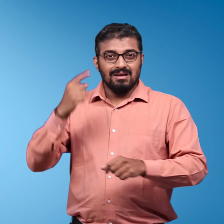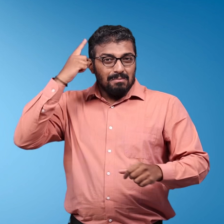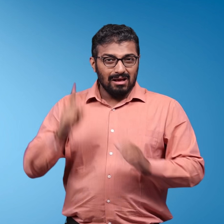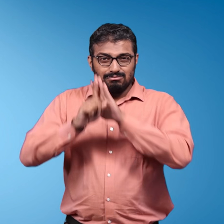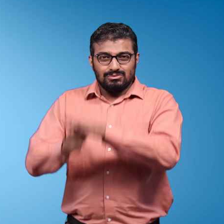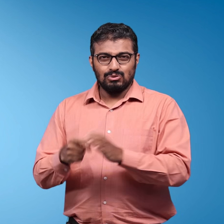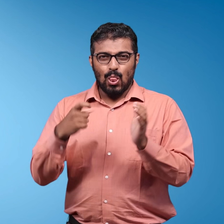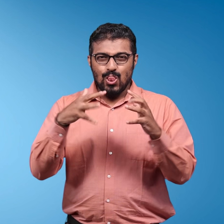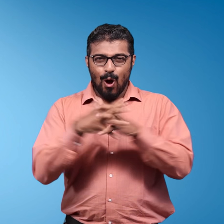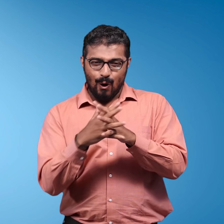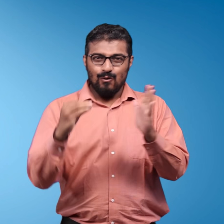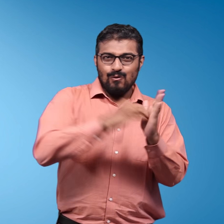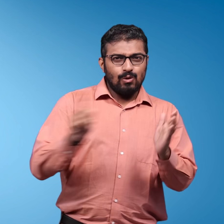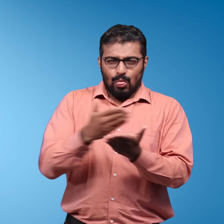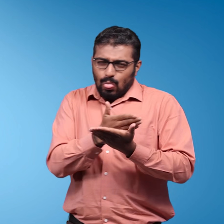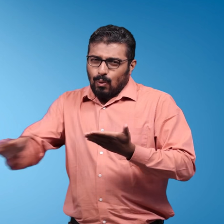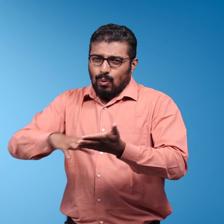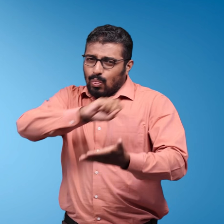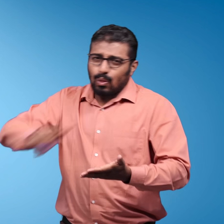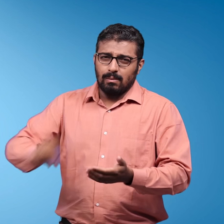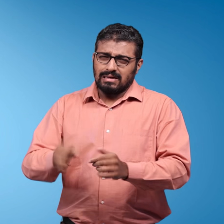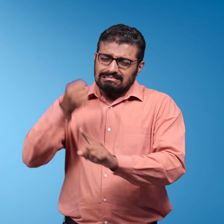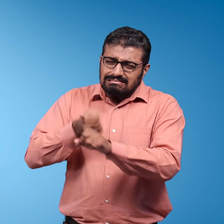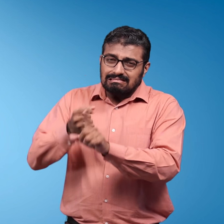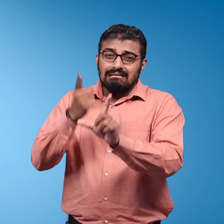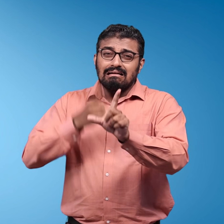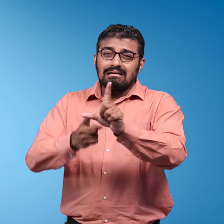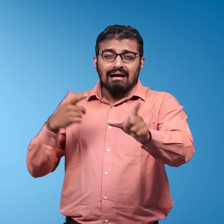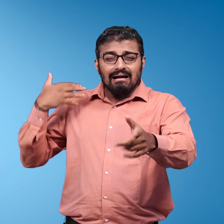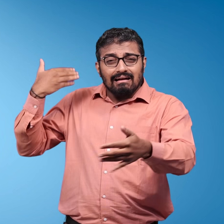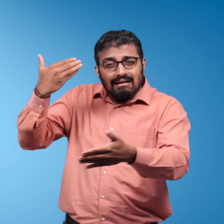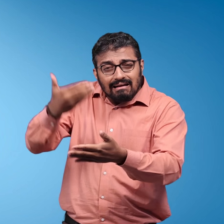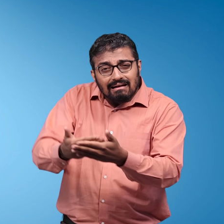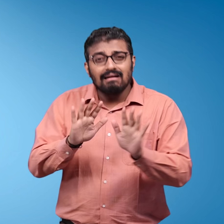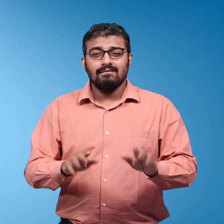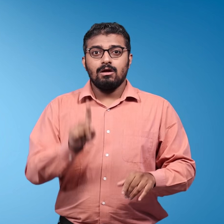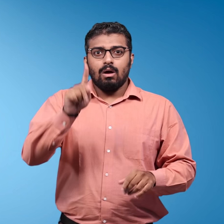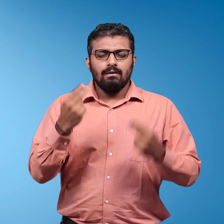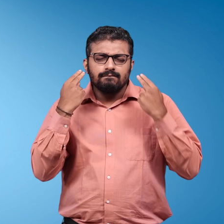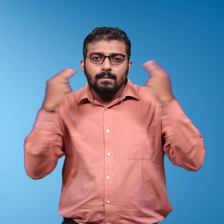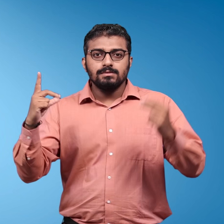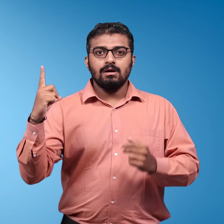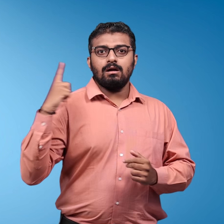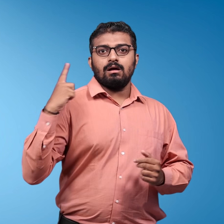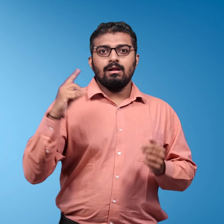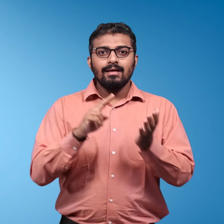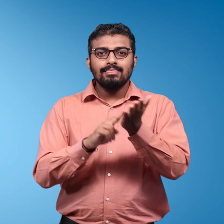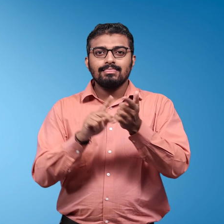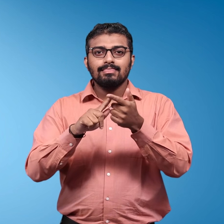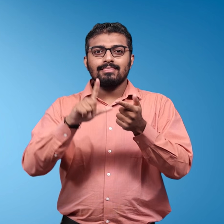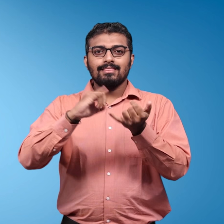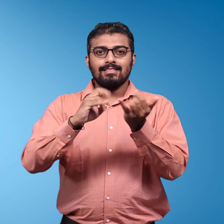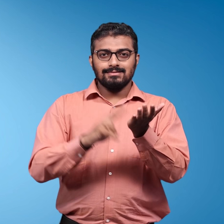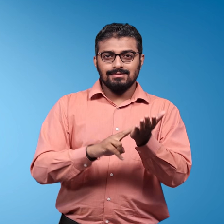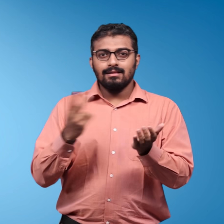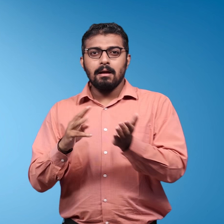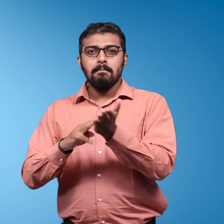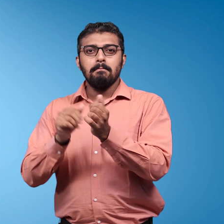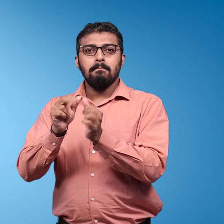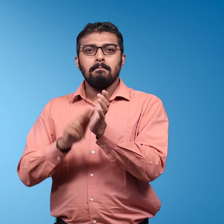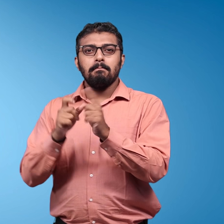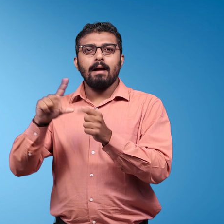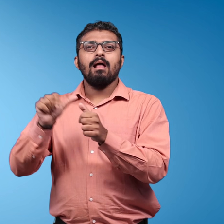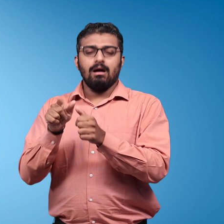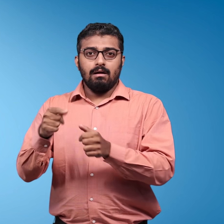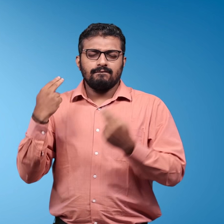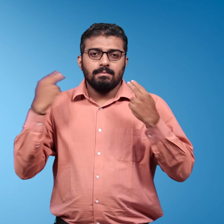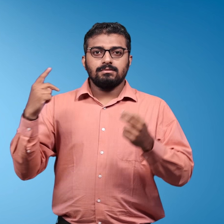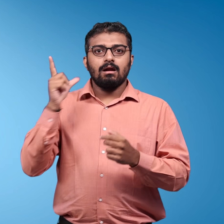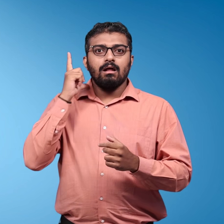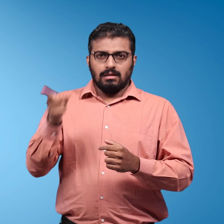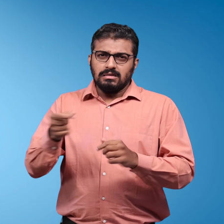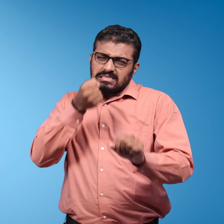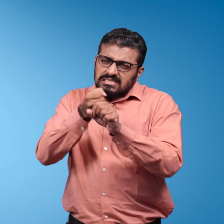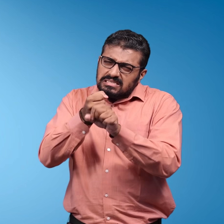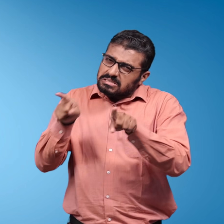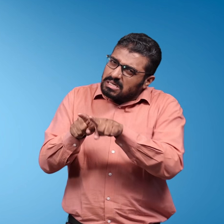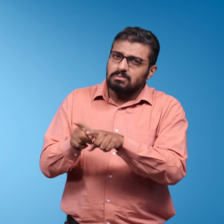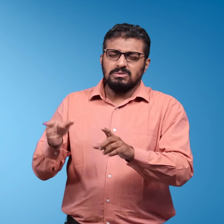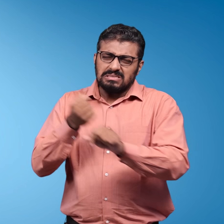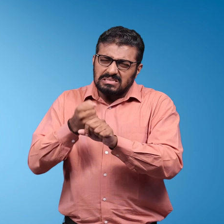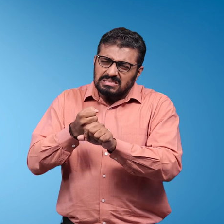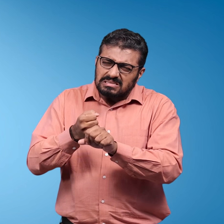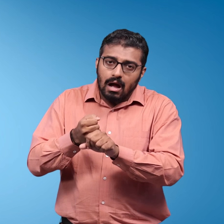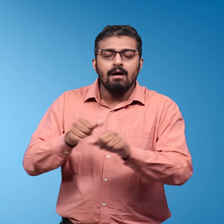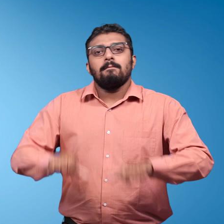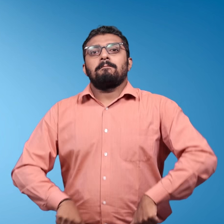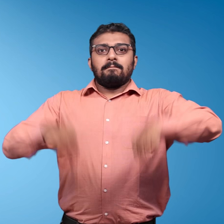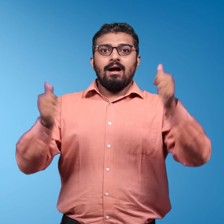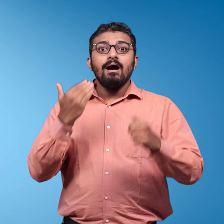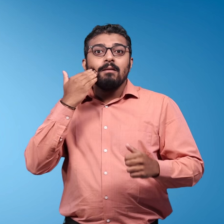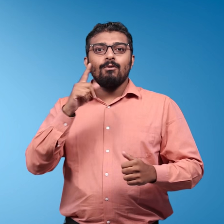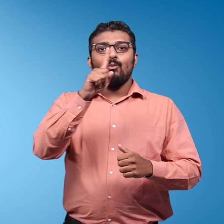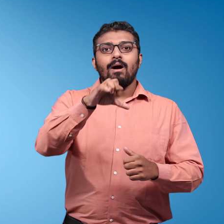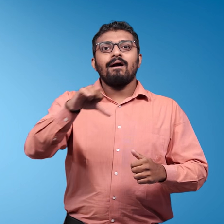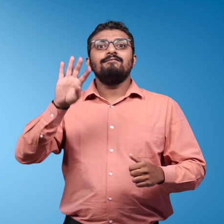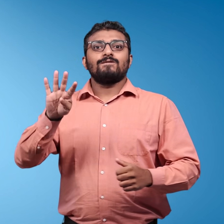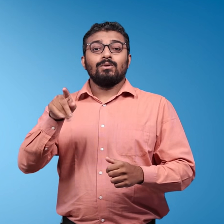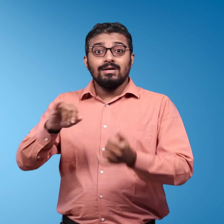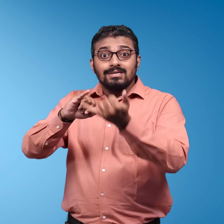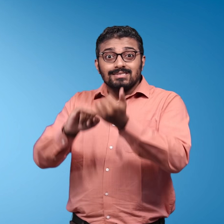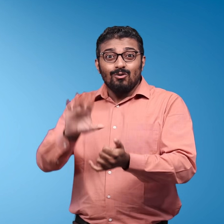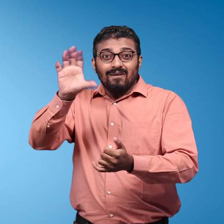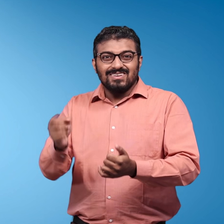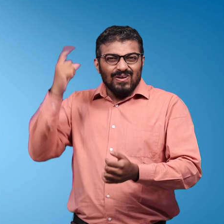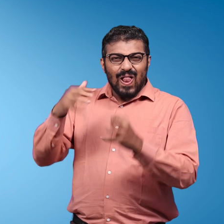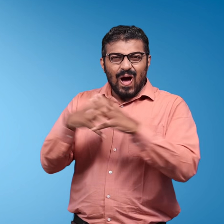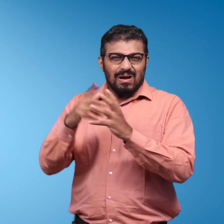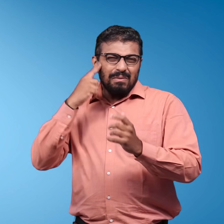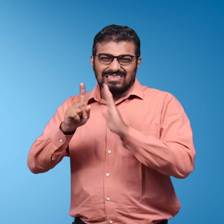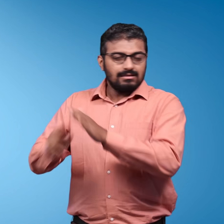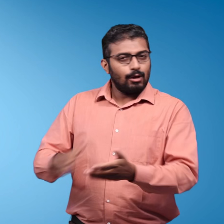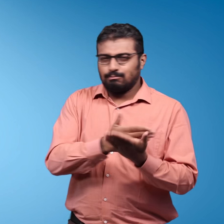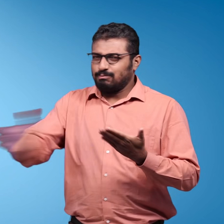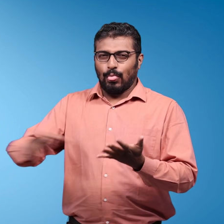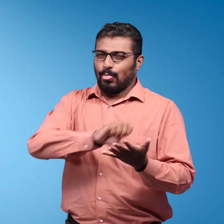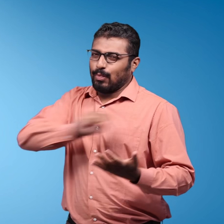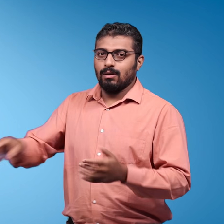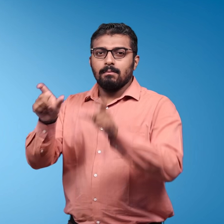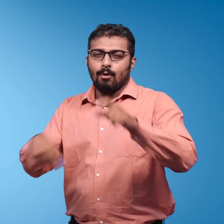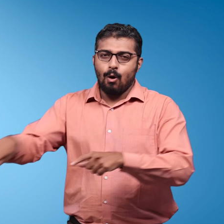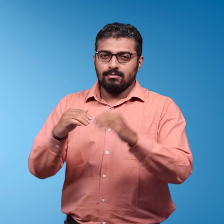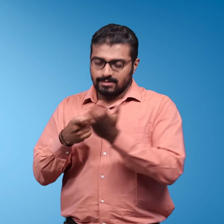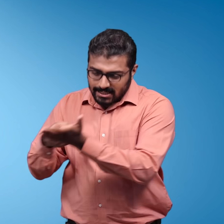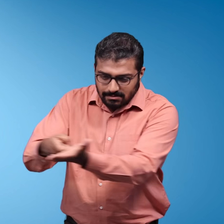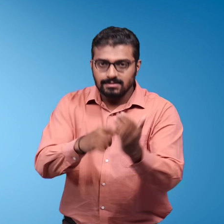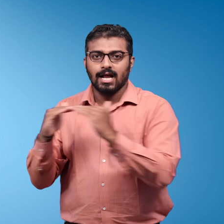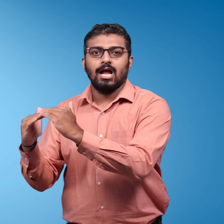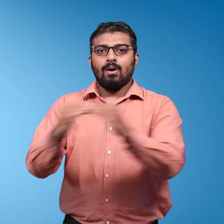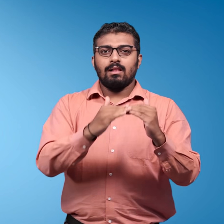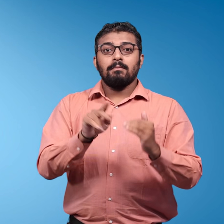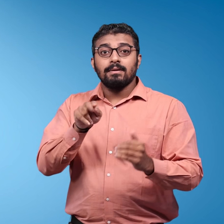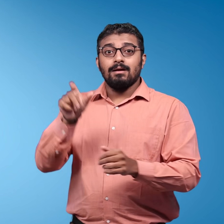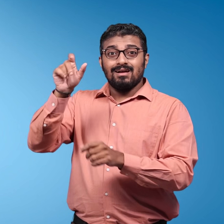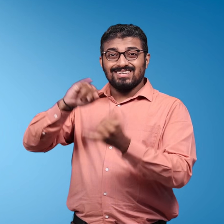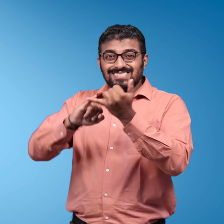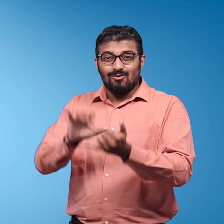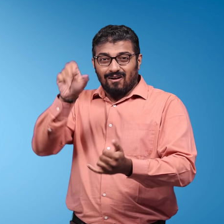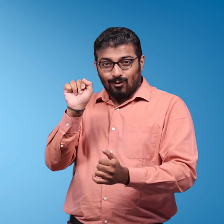fought the apartheid system for several years Finally, they succeeded and in1994 South Africa became a democratic country in which people of all races were considered equal